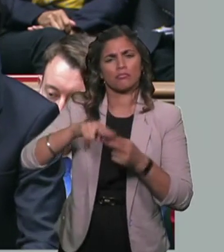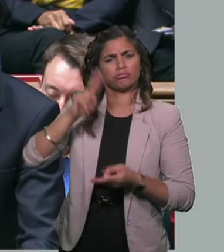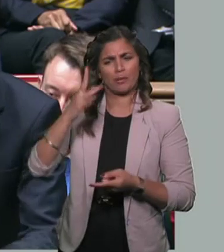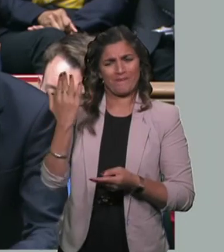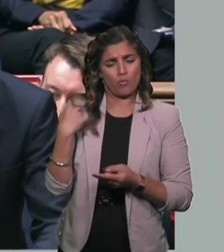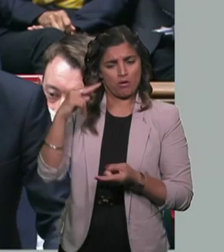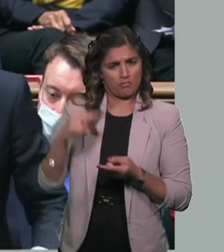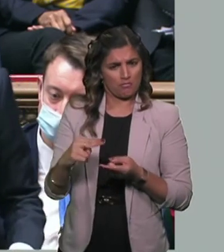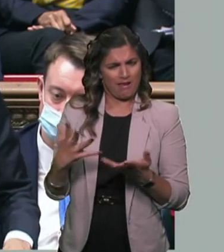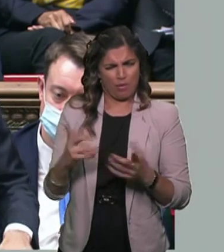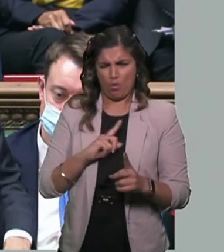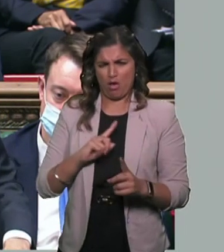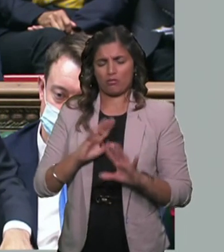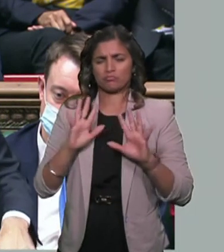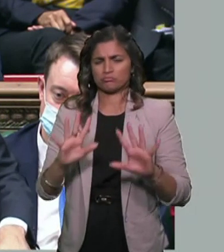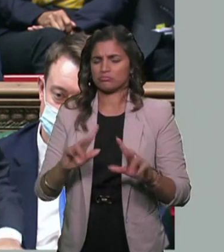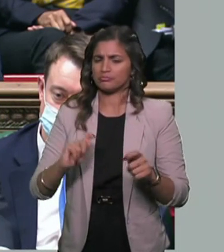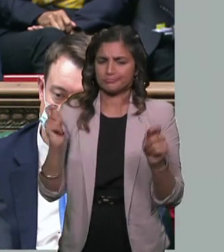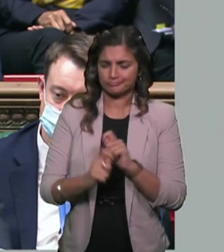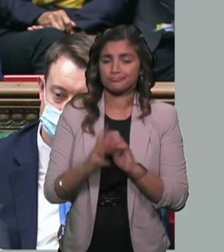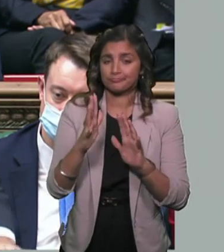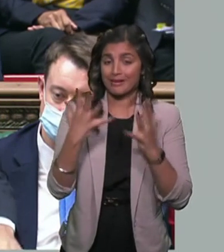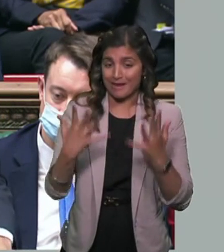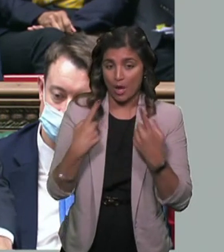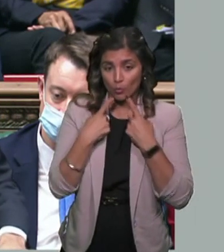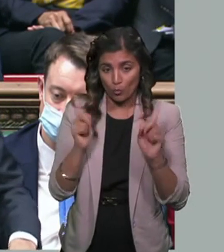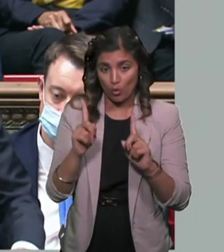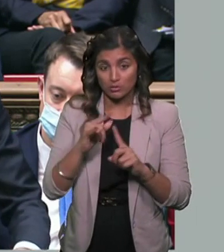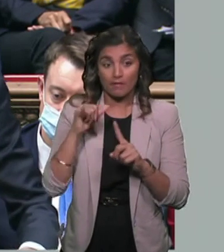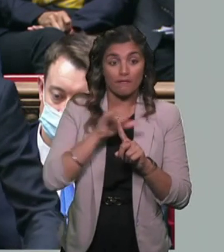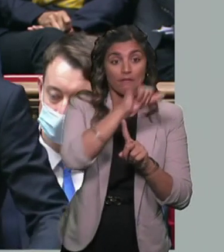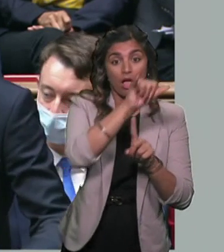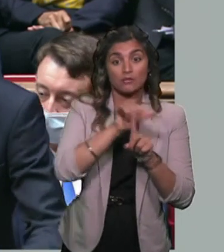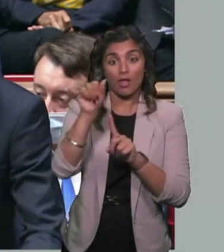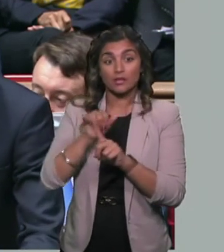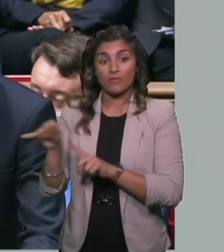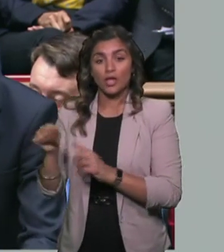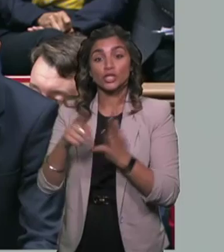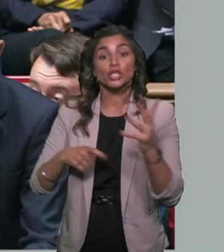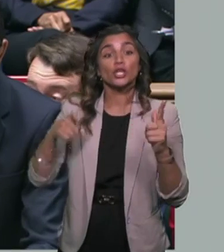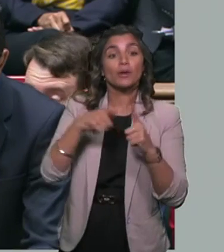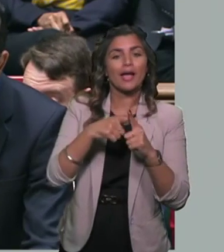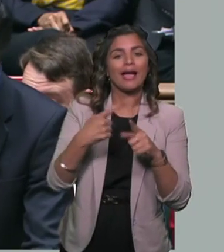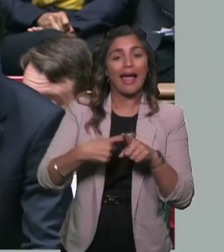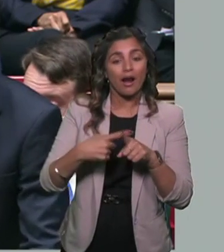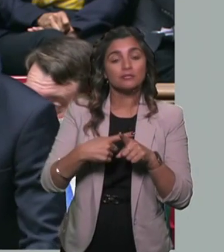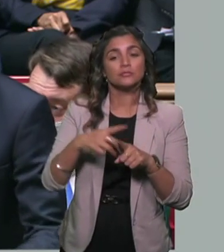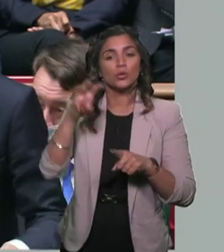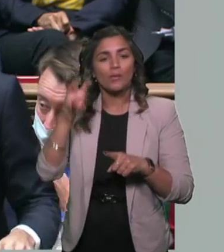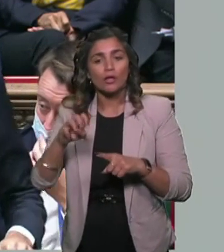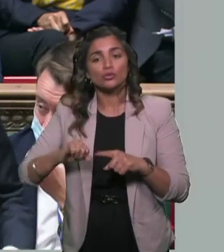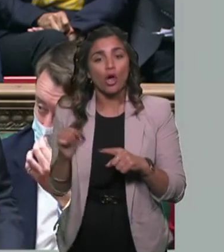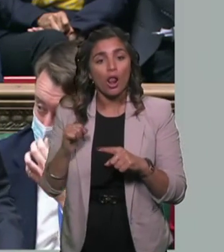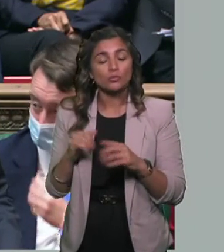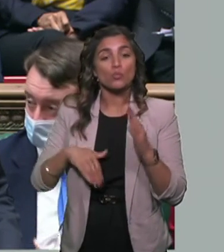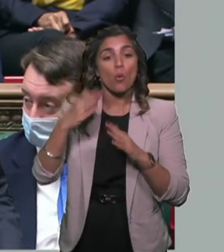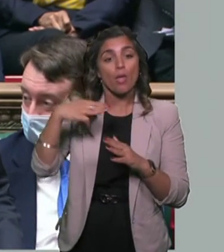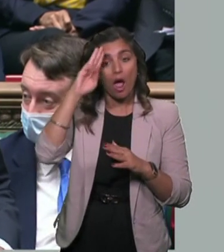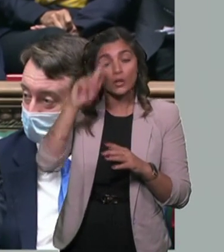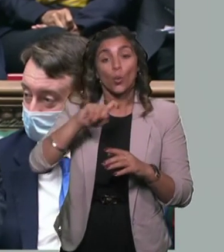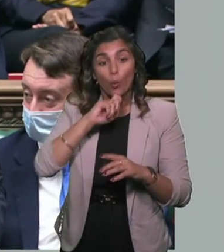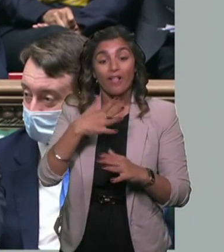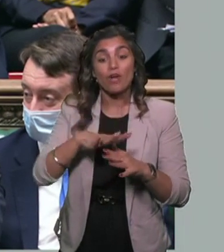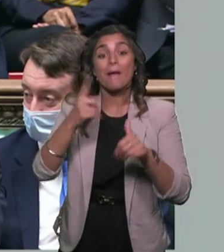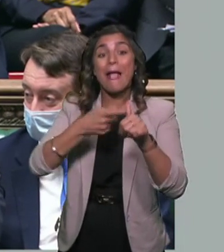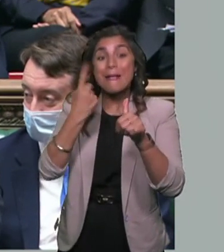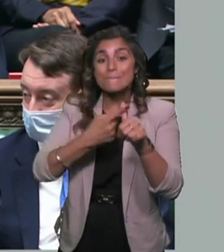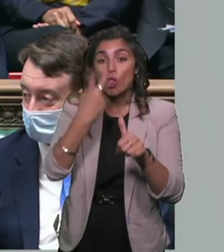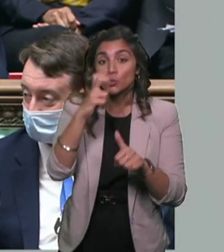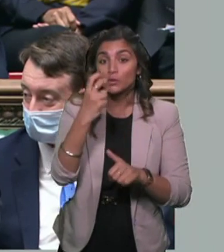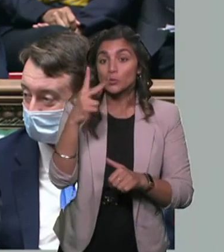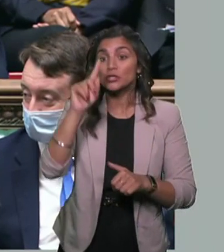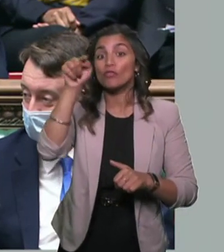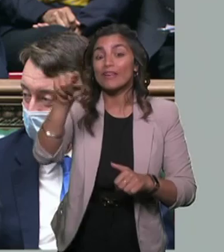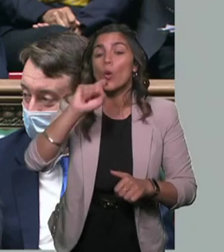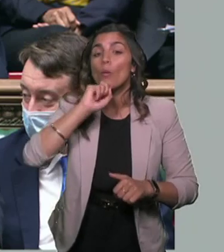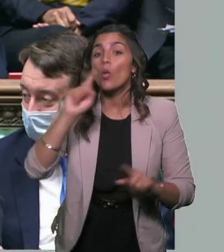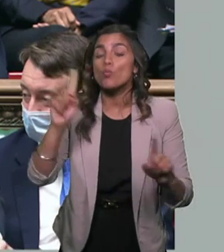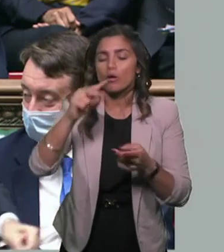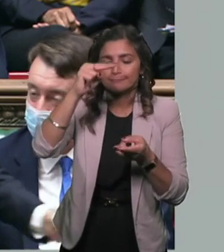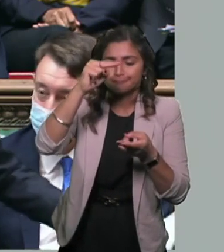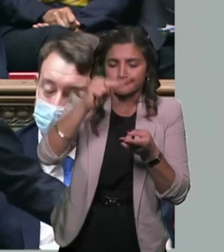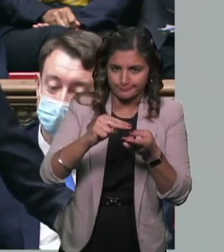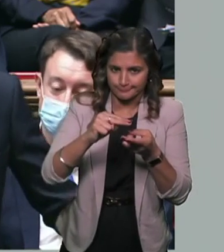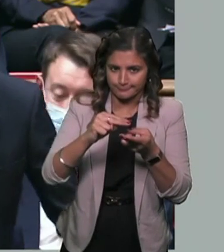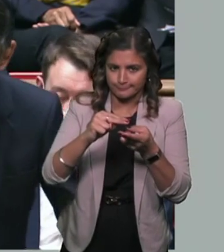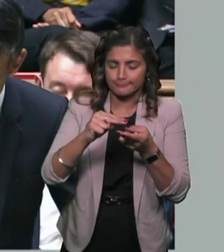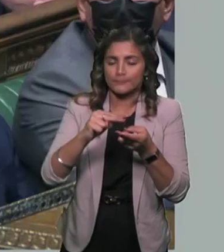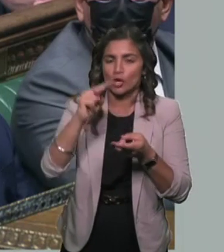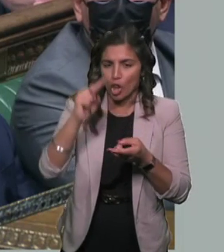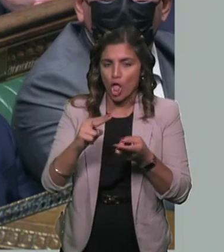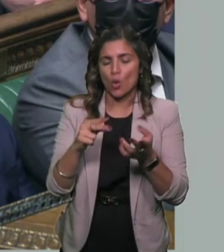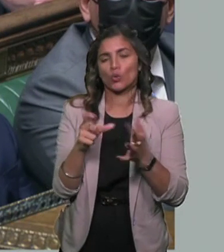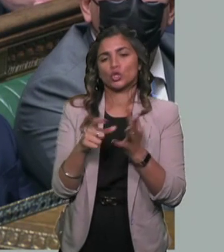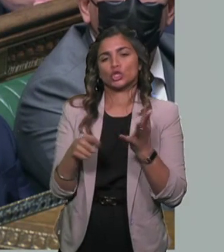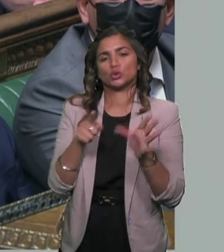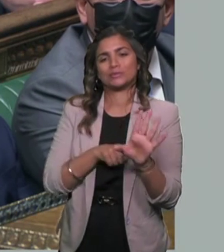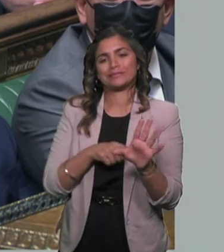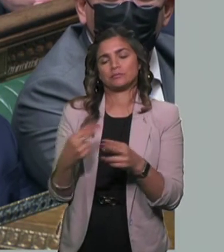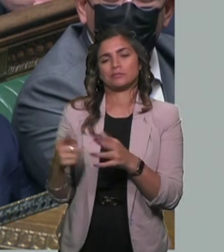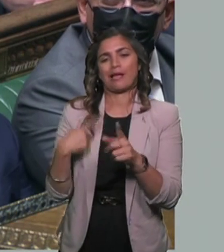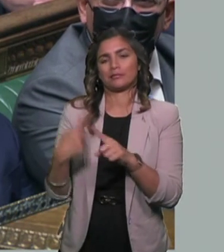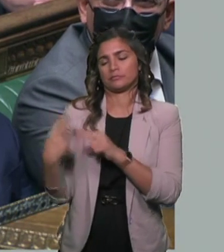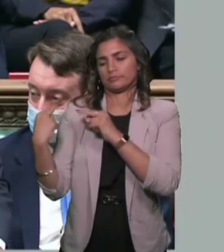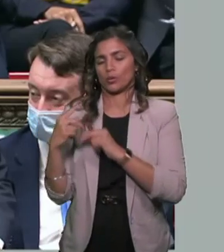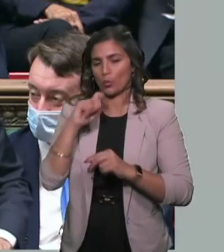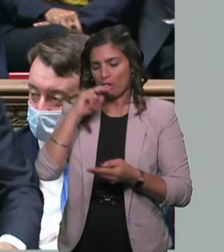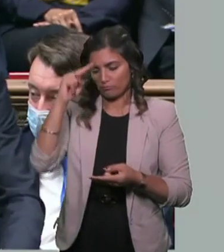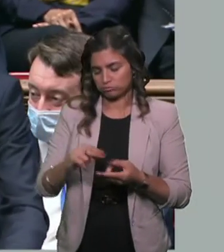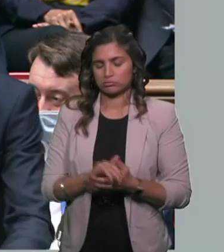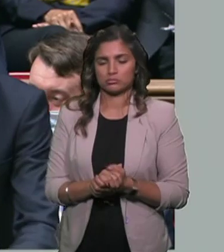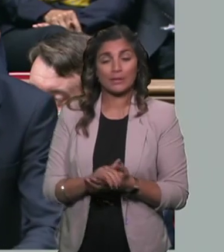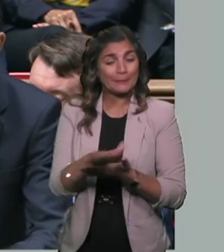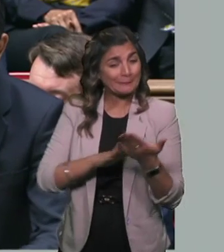But today I can announce that flights between airports in England, Scotland, Wales and Northern Ireland will, from April 2023, be subject to a new lower rate of air passenger duty.